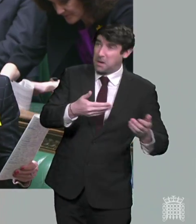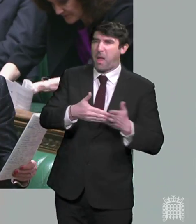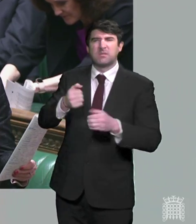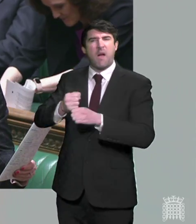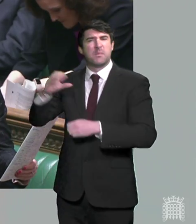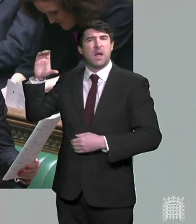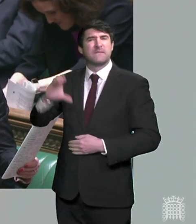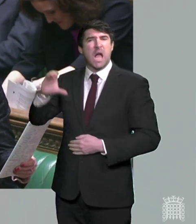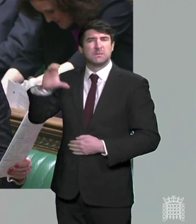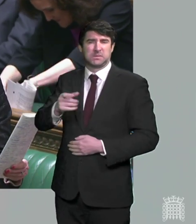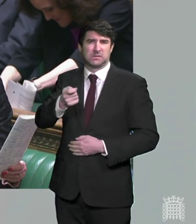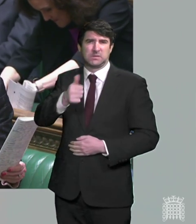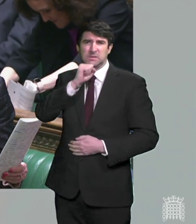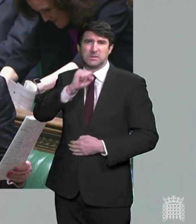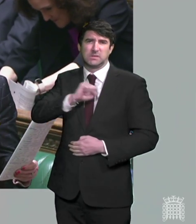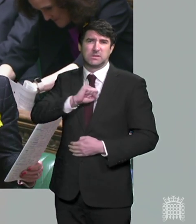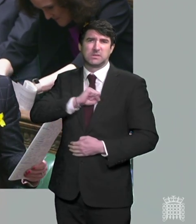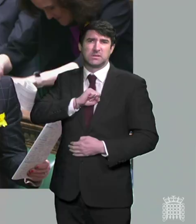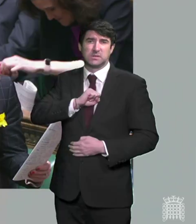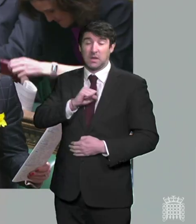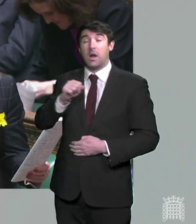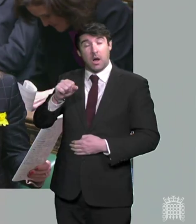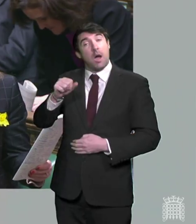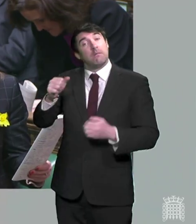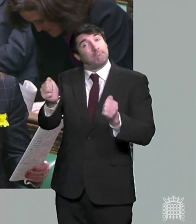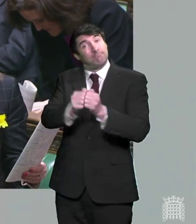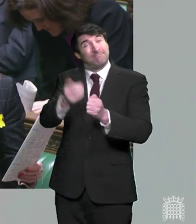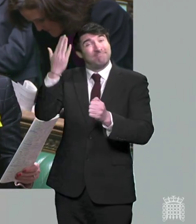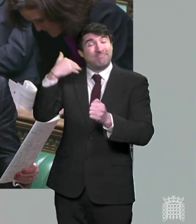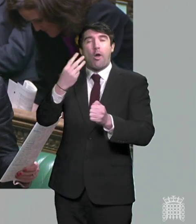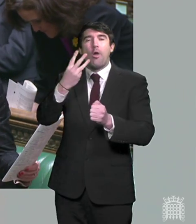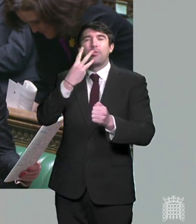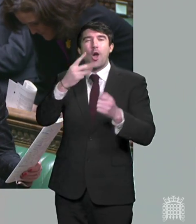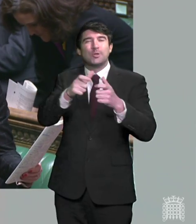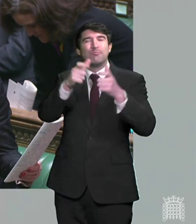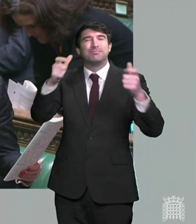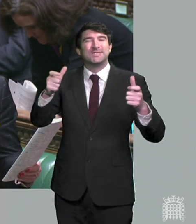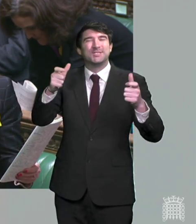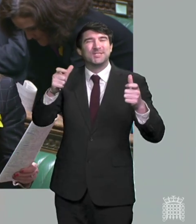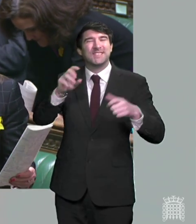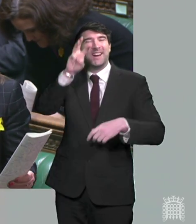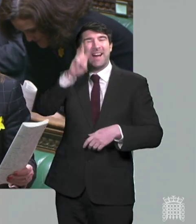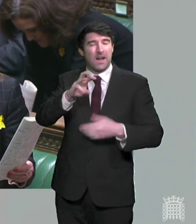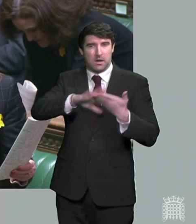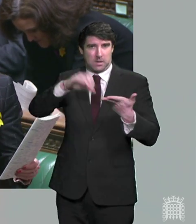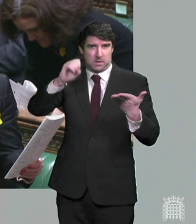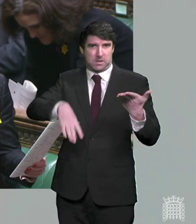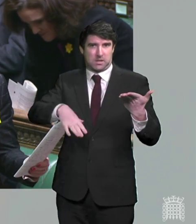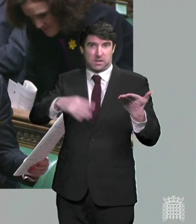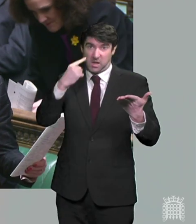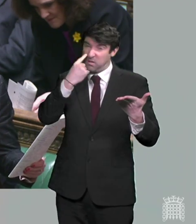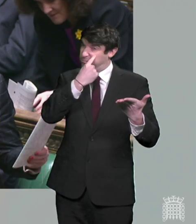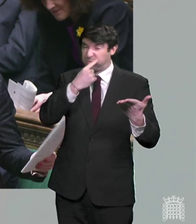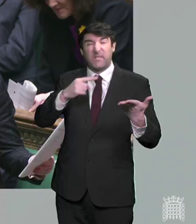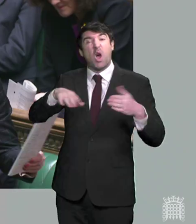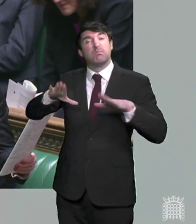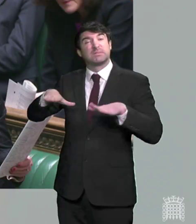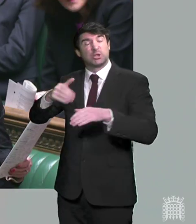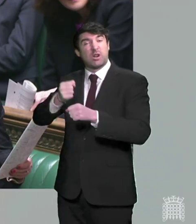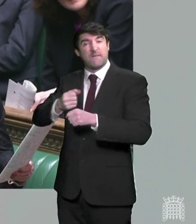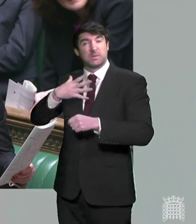With the cancellation of plans for a third Menai bridge, it is clear that Labour and its Plaid chums in Cardiff would rather Anglesey was on a road to nowhere.